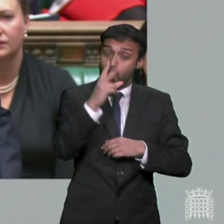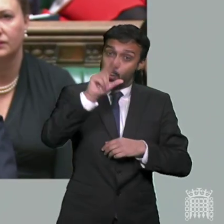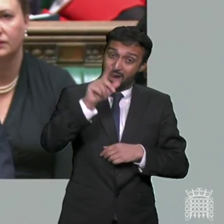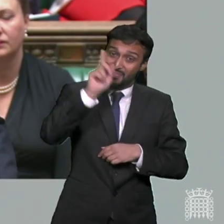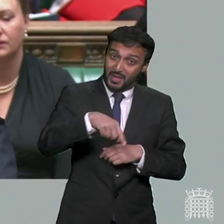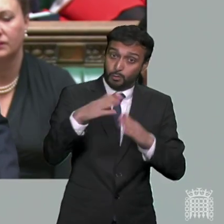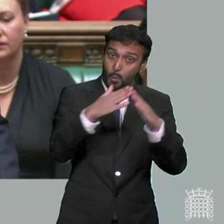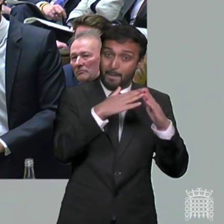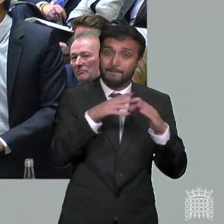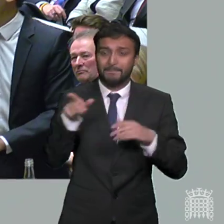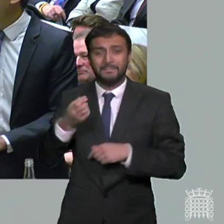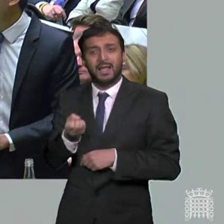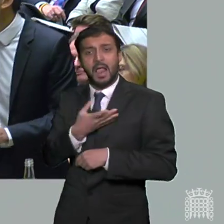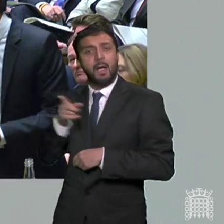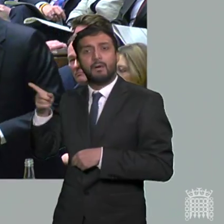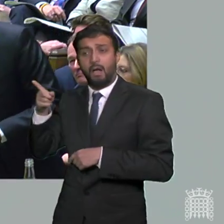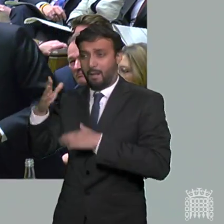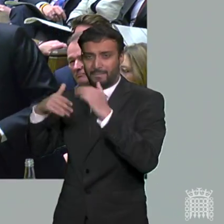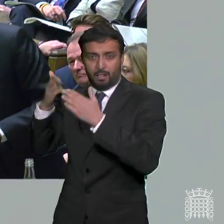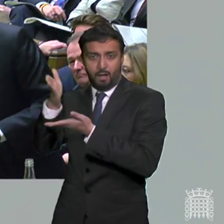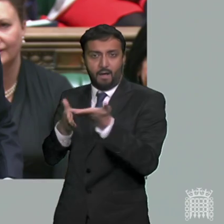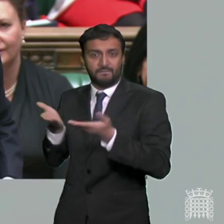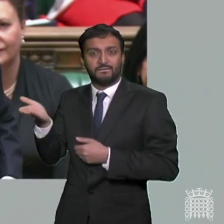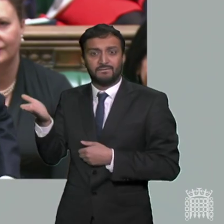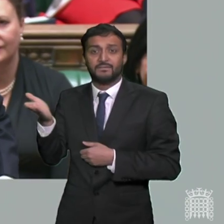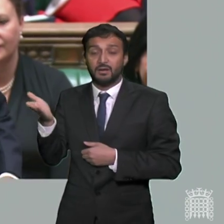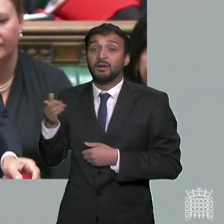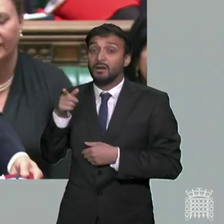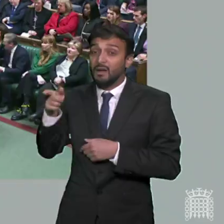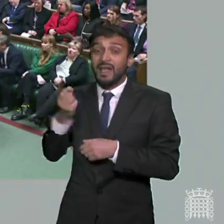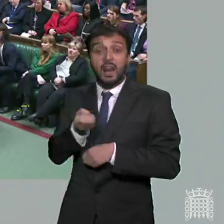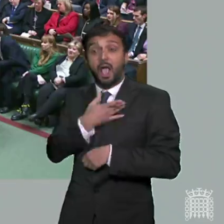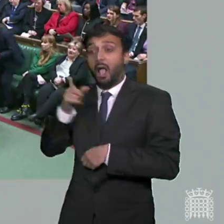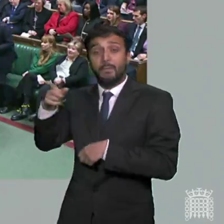Half of that, Mr Speaker. The Labour party talks, the Conservatives deliver.